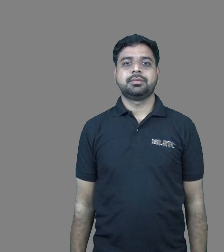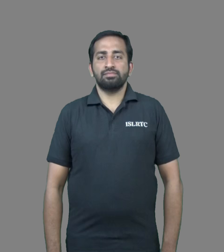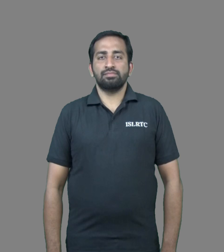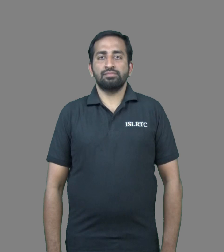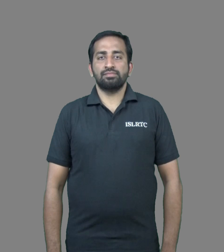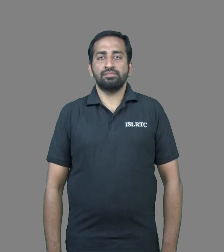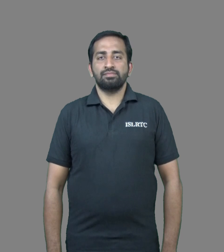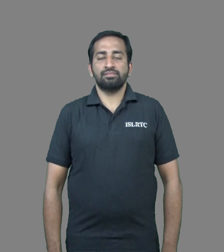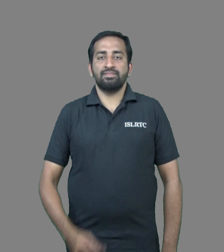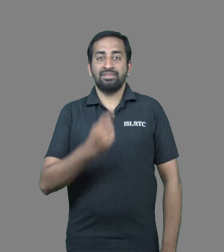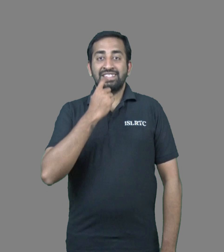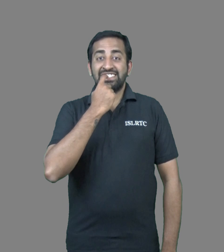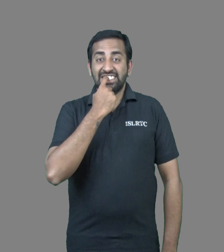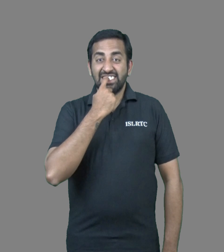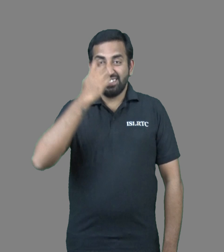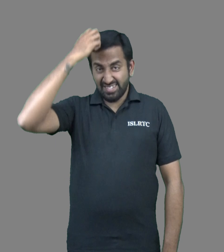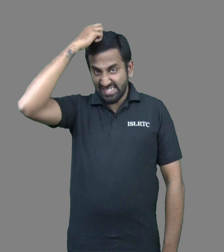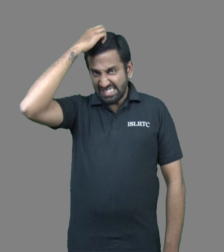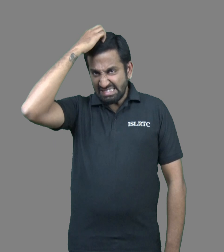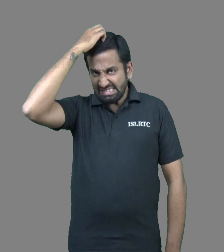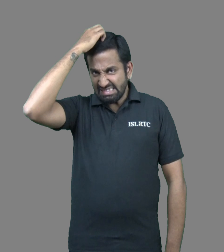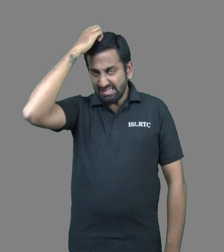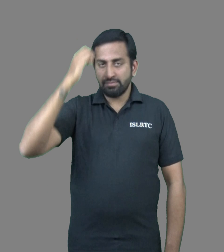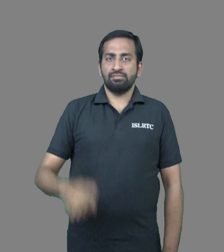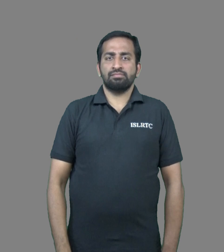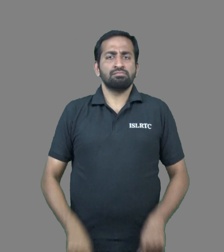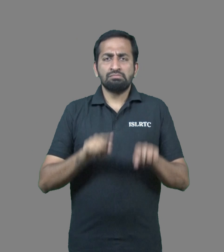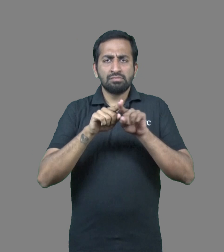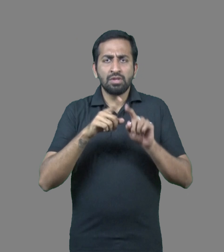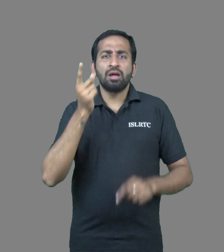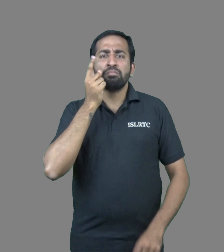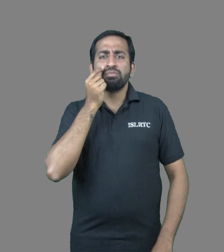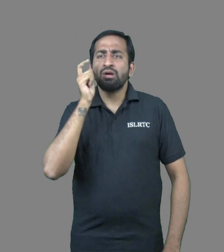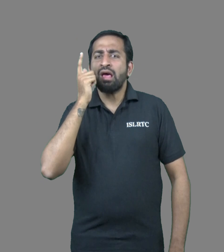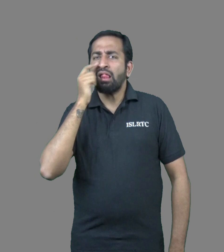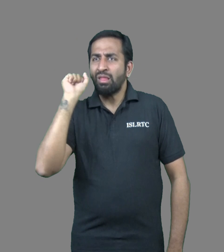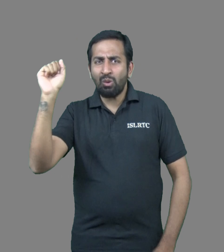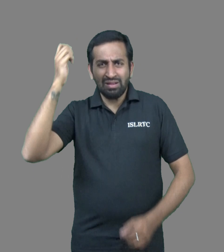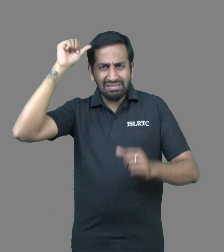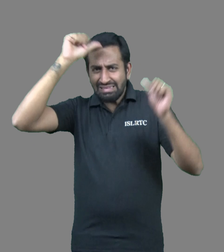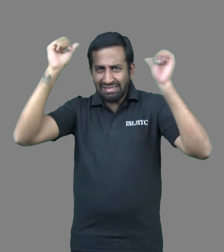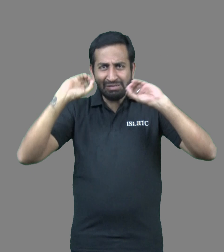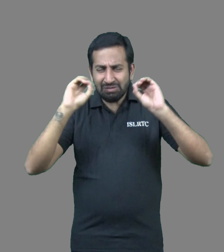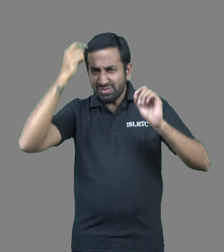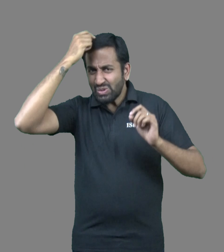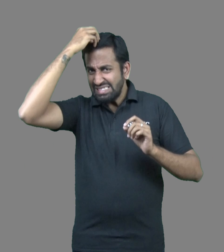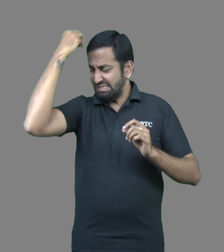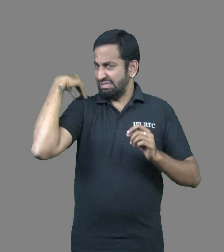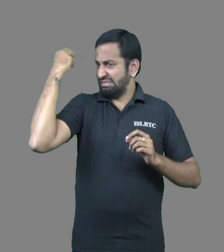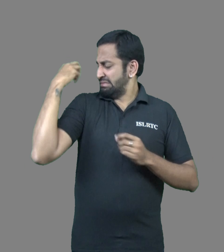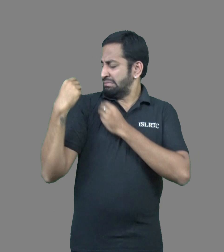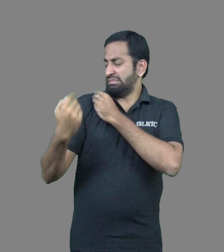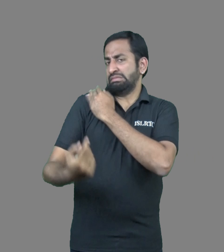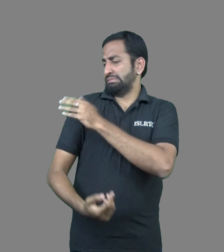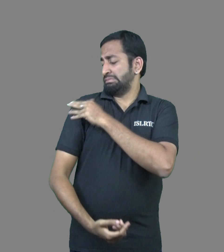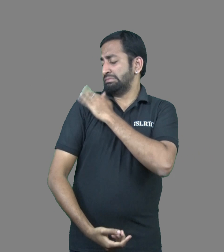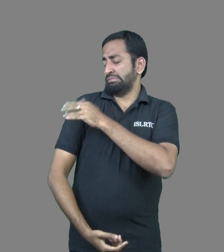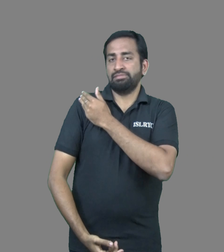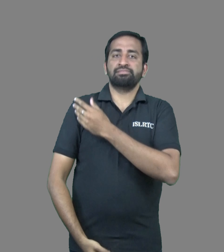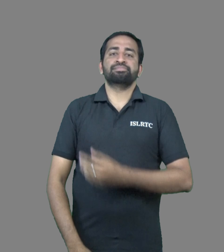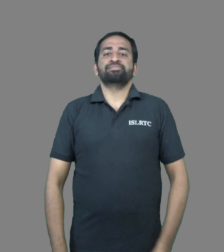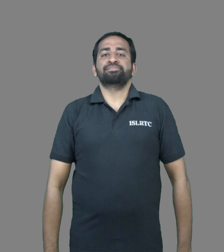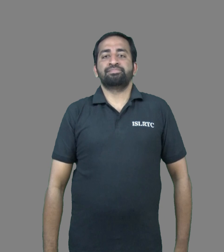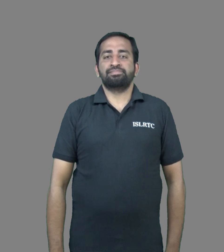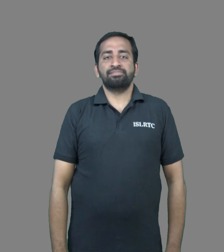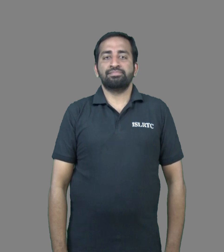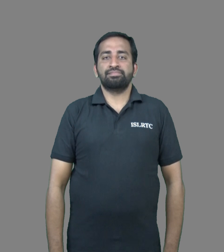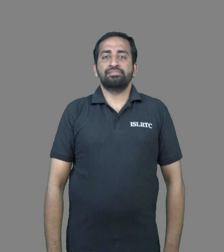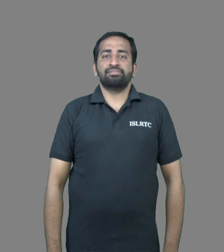Dandruff